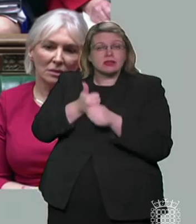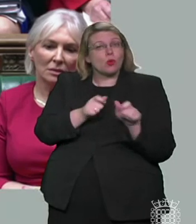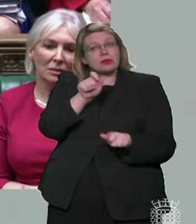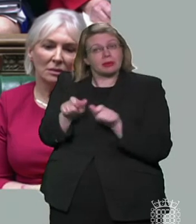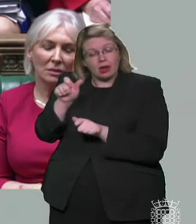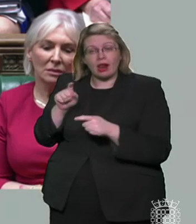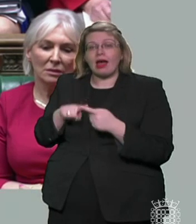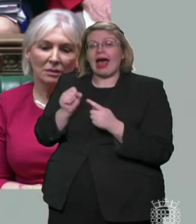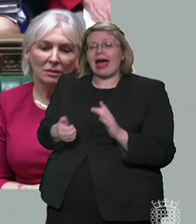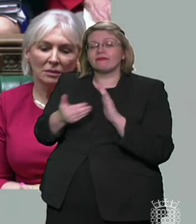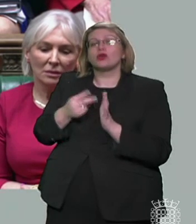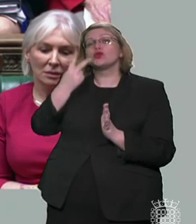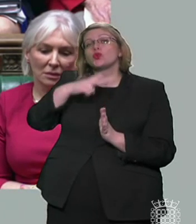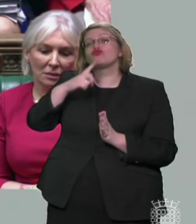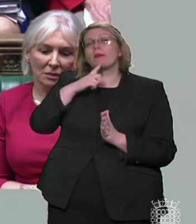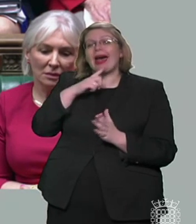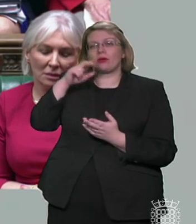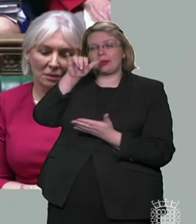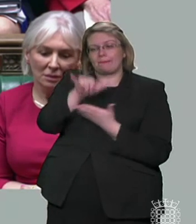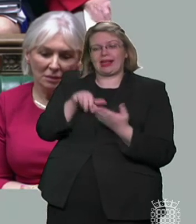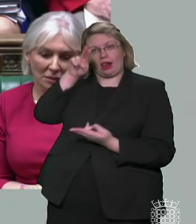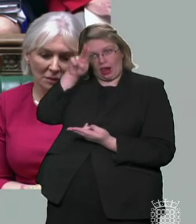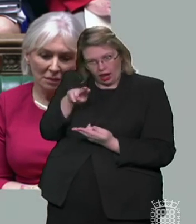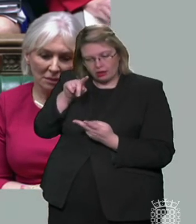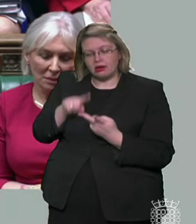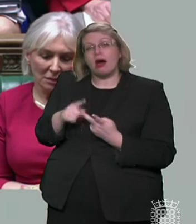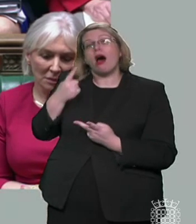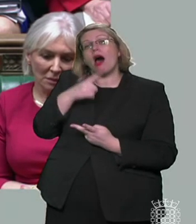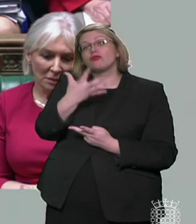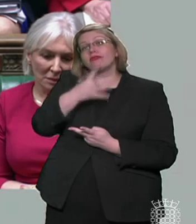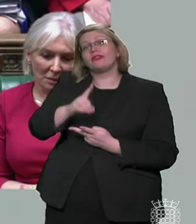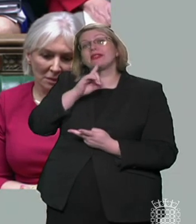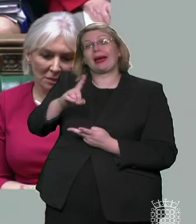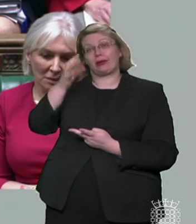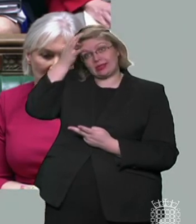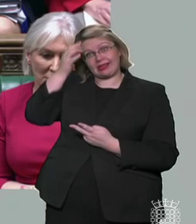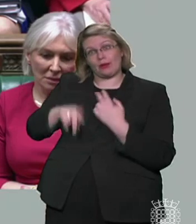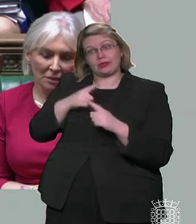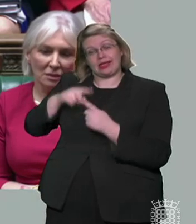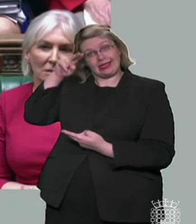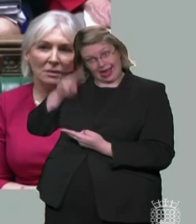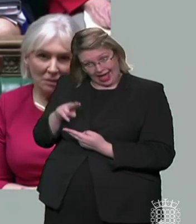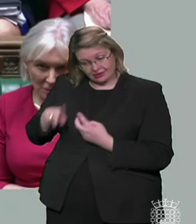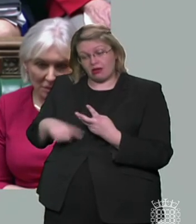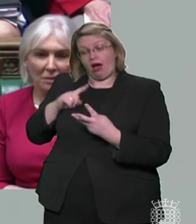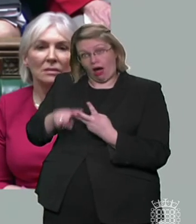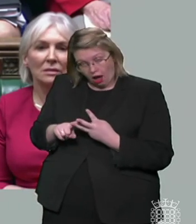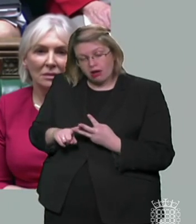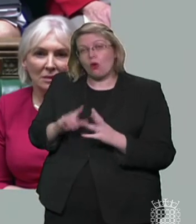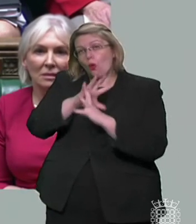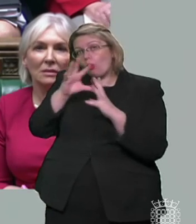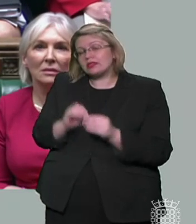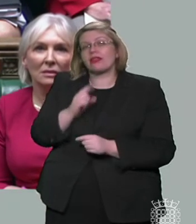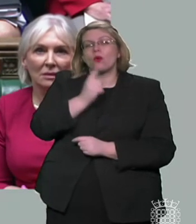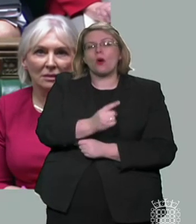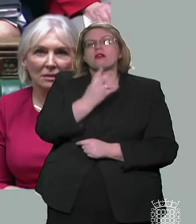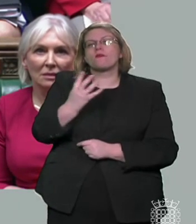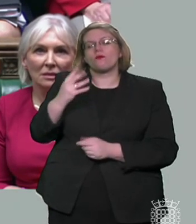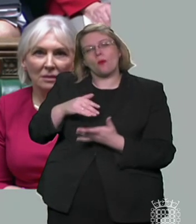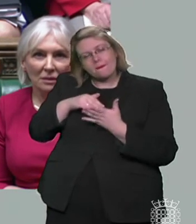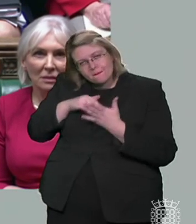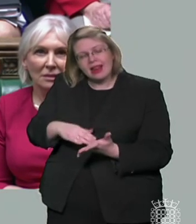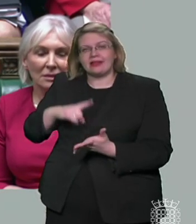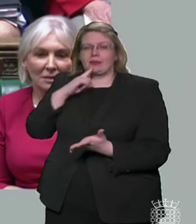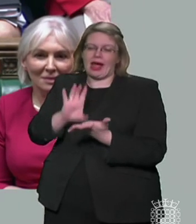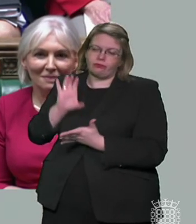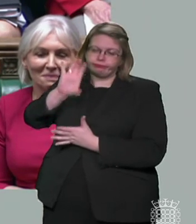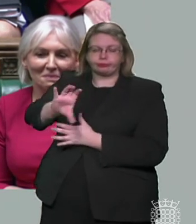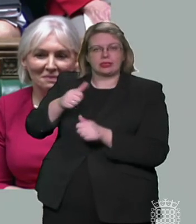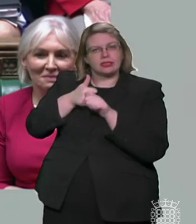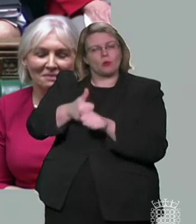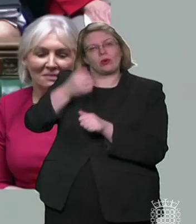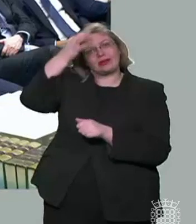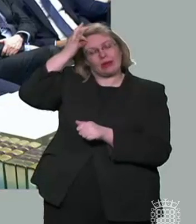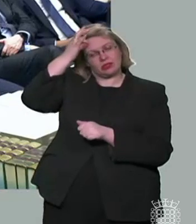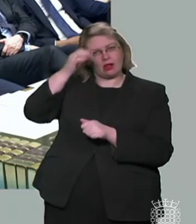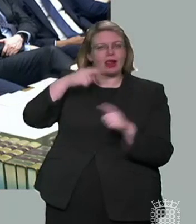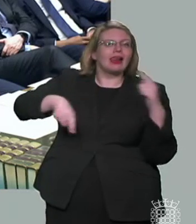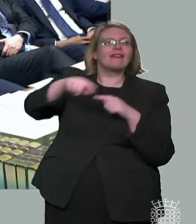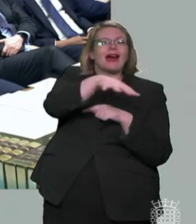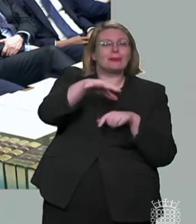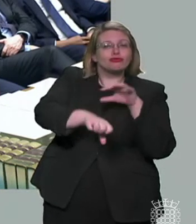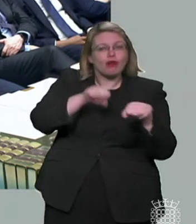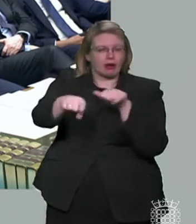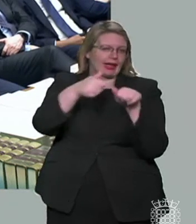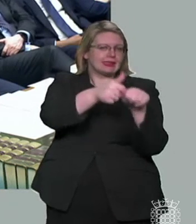We have a £200 discount on bills, a £150 non-repayable reduction in council tax, and £144 million extra to help councils support vulnerable families with their energy bills.